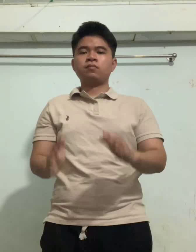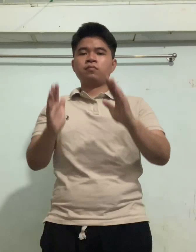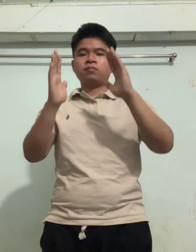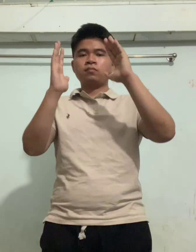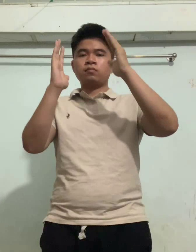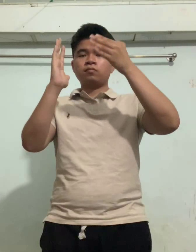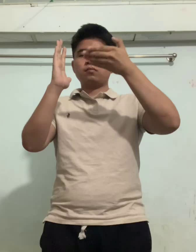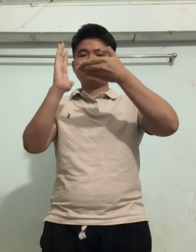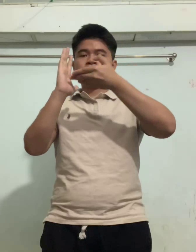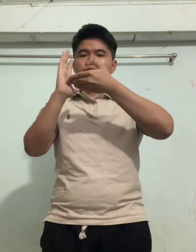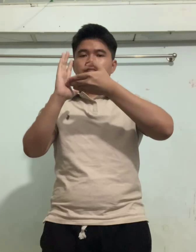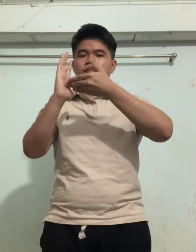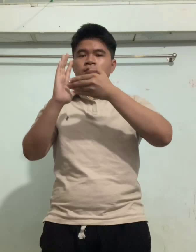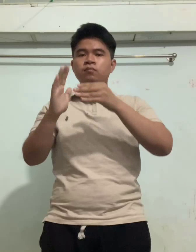gioi thieu